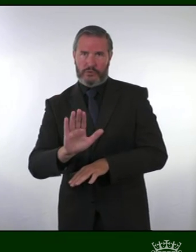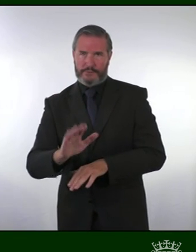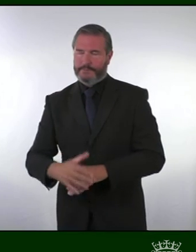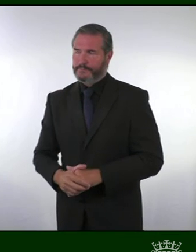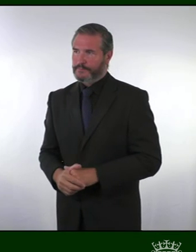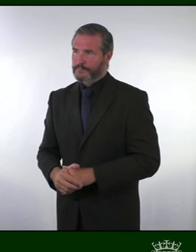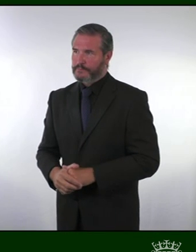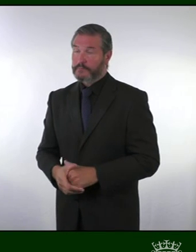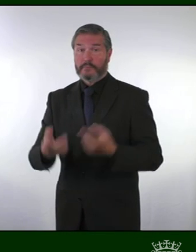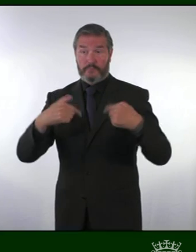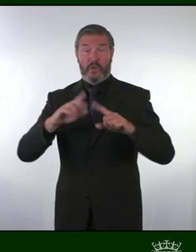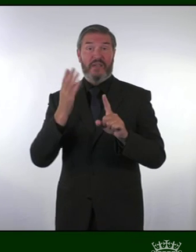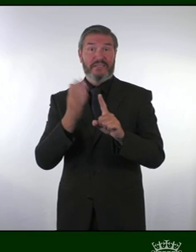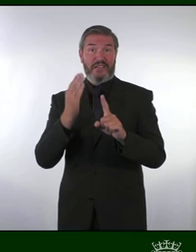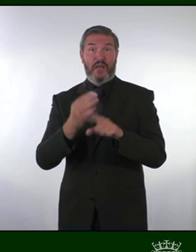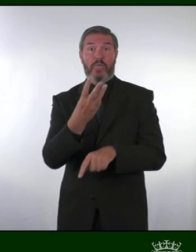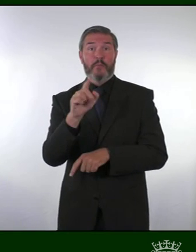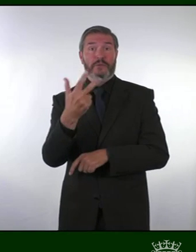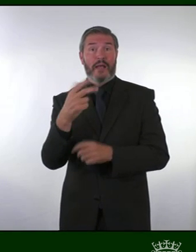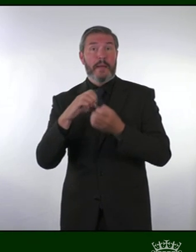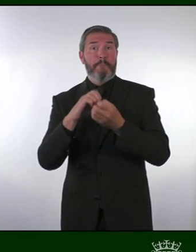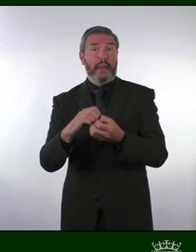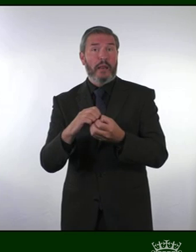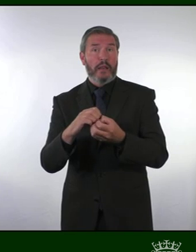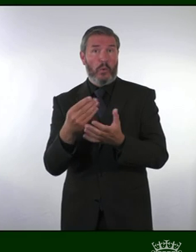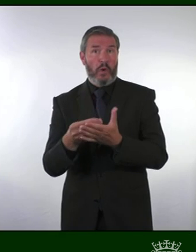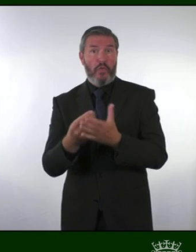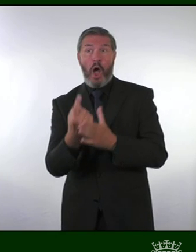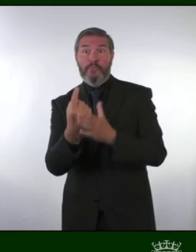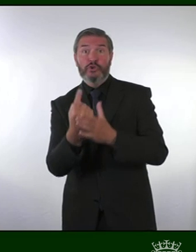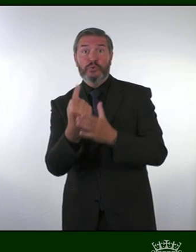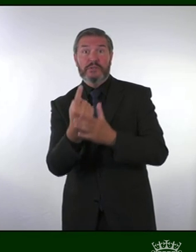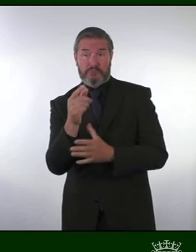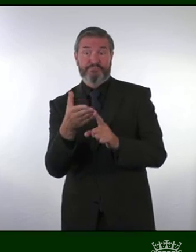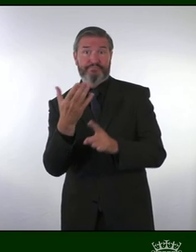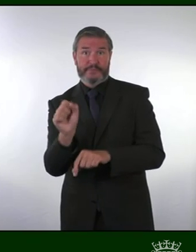We have already identified about £3.8 billion worth of opportunities.